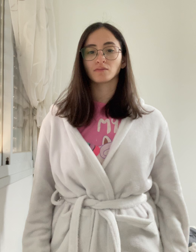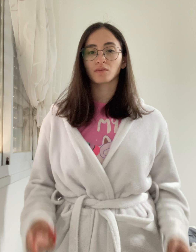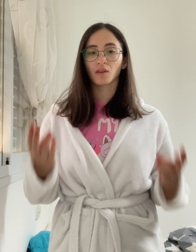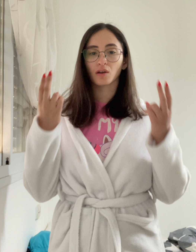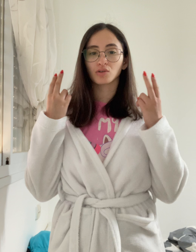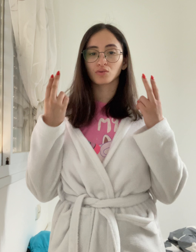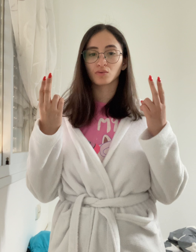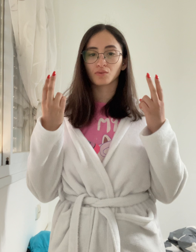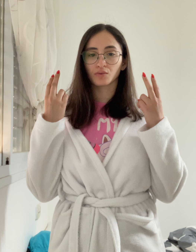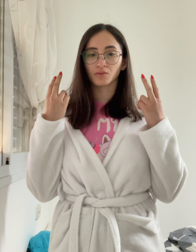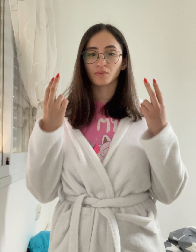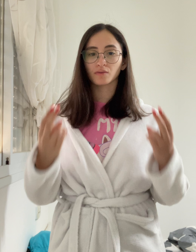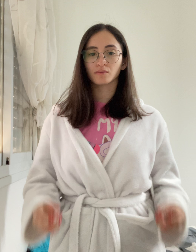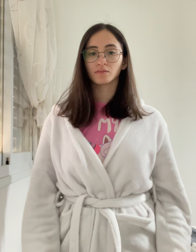חשוב